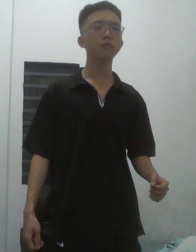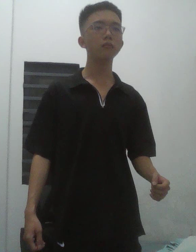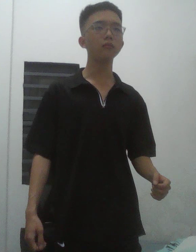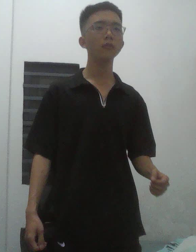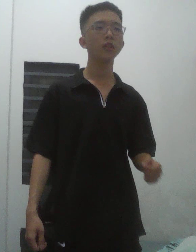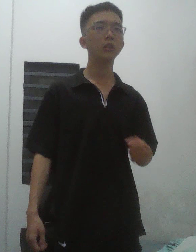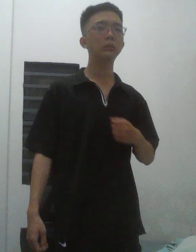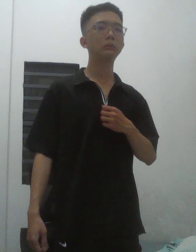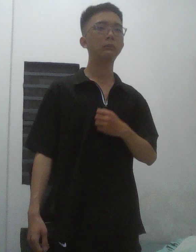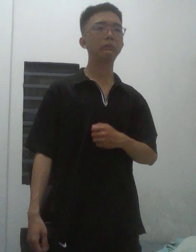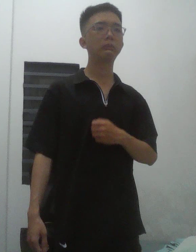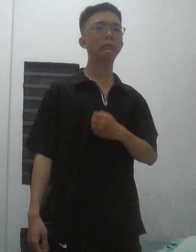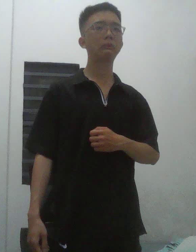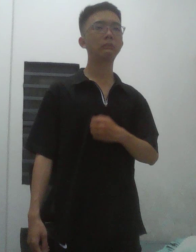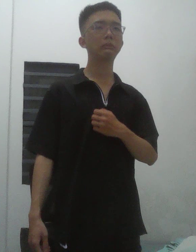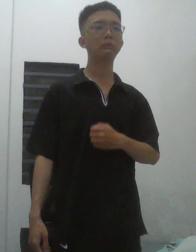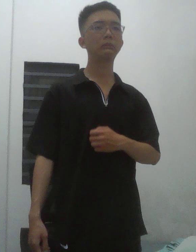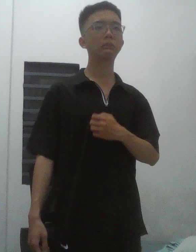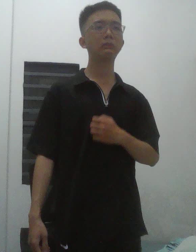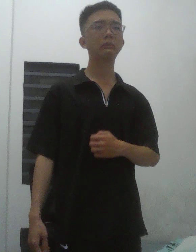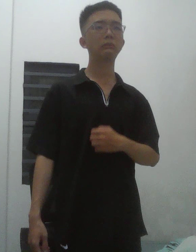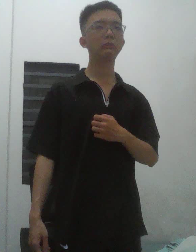ghen